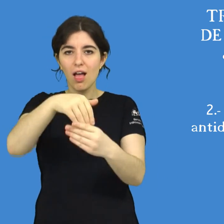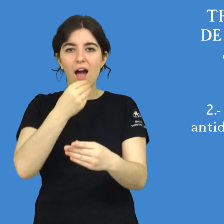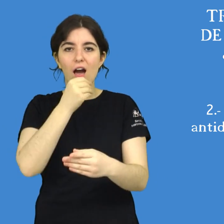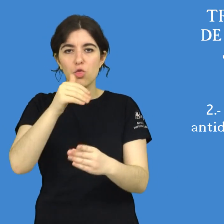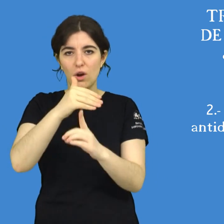comer